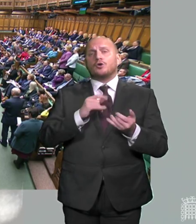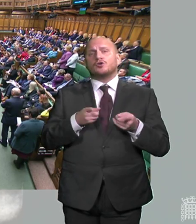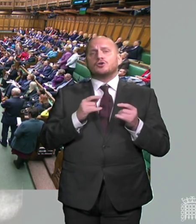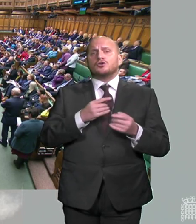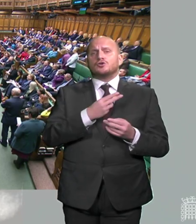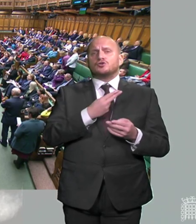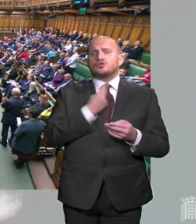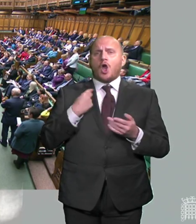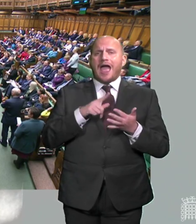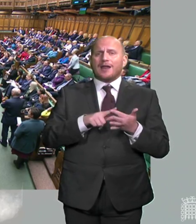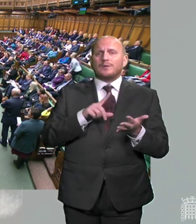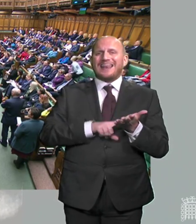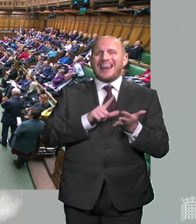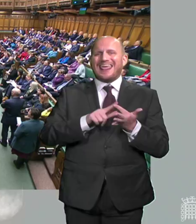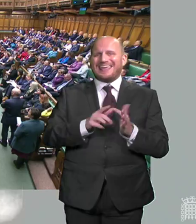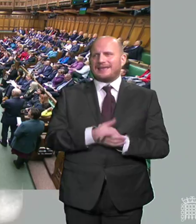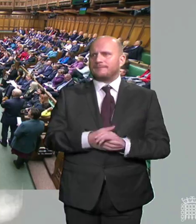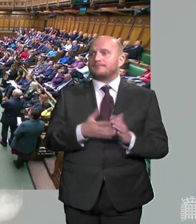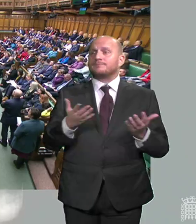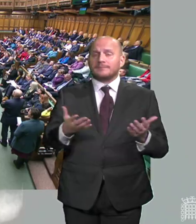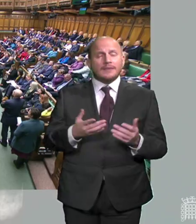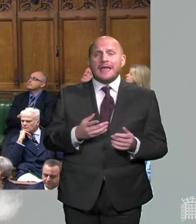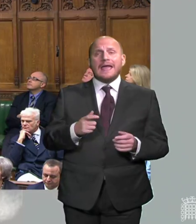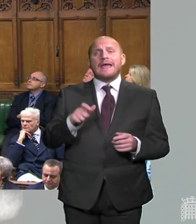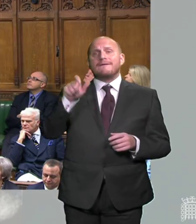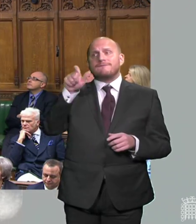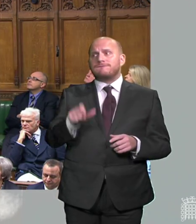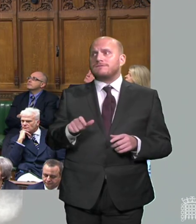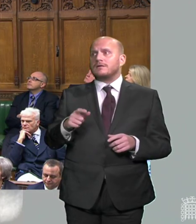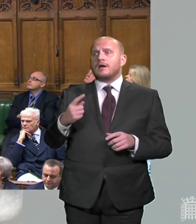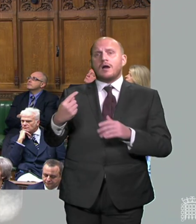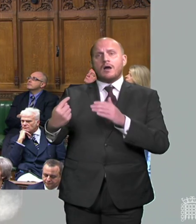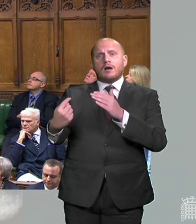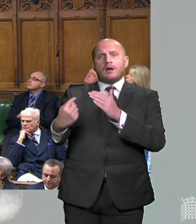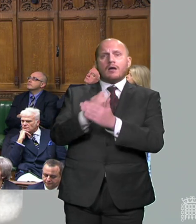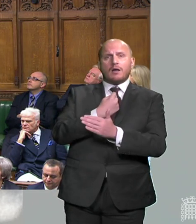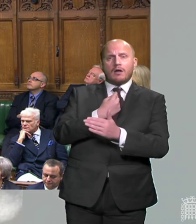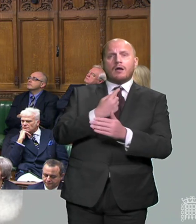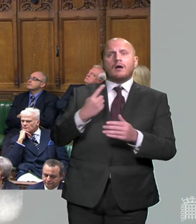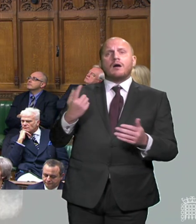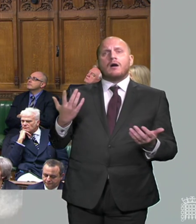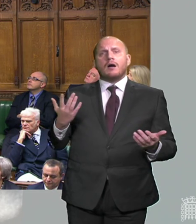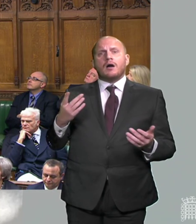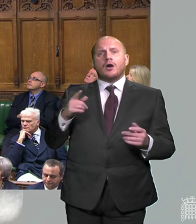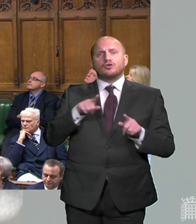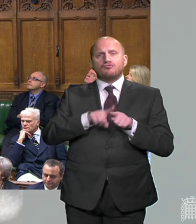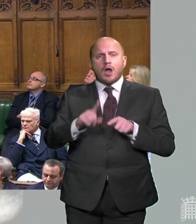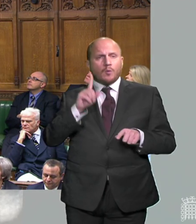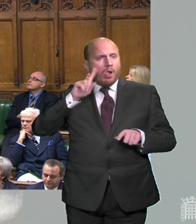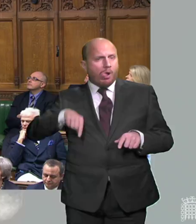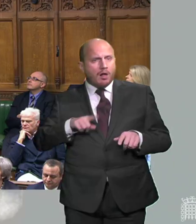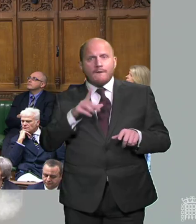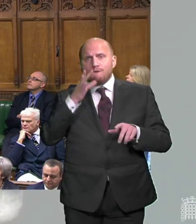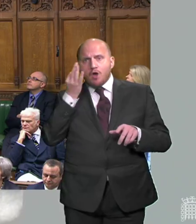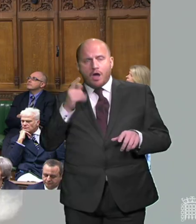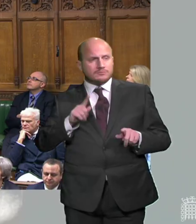Even if an illegal migrant is stopped on a French beach, he will simply come back the next day as no one is ever arrested.